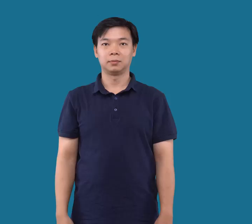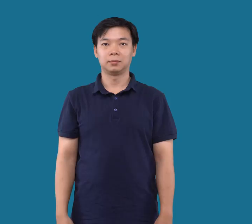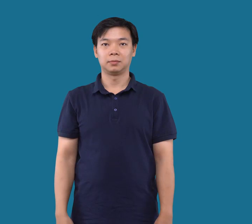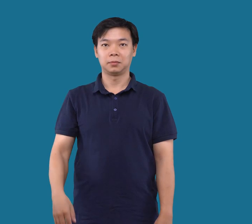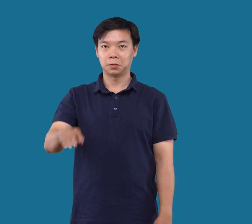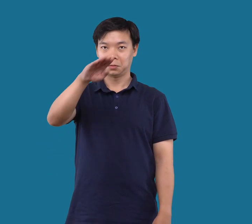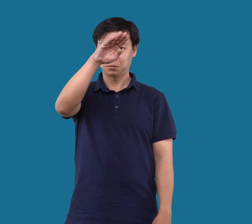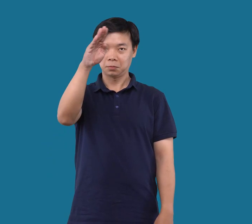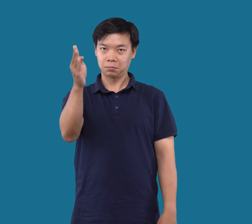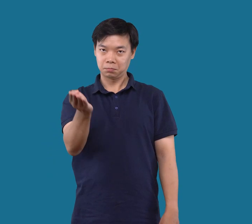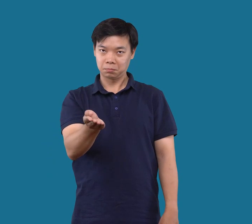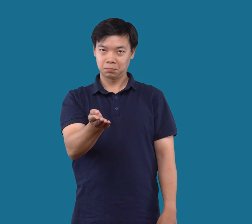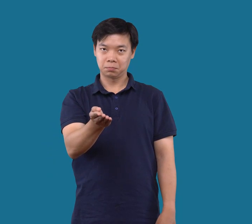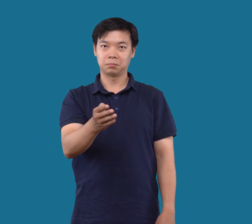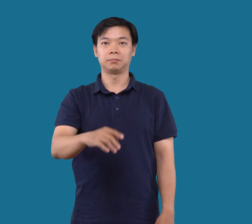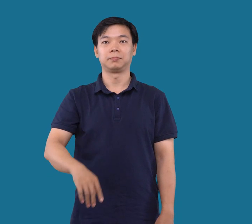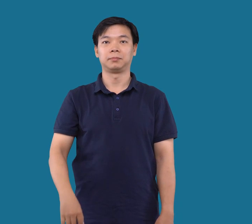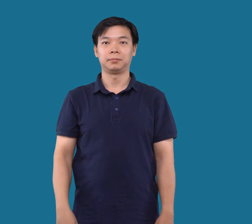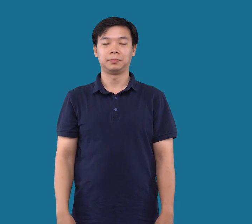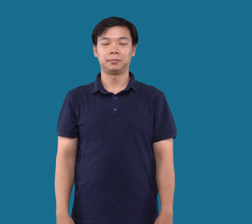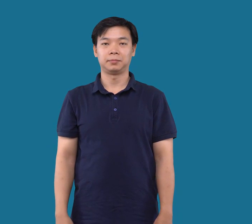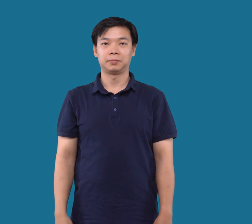cong